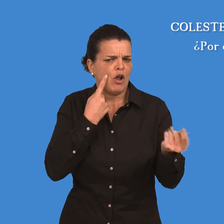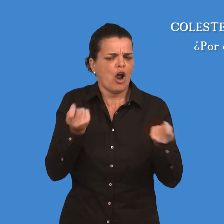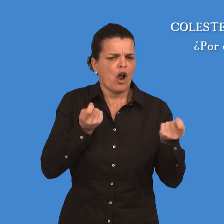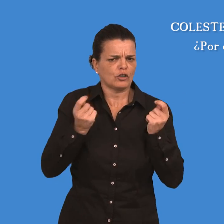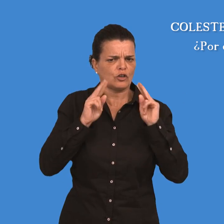control